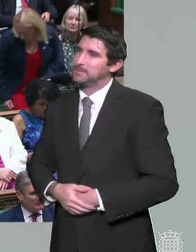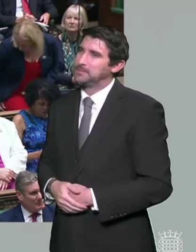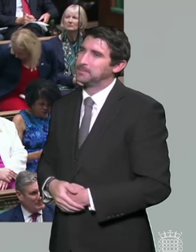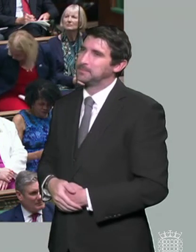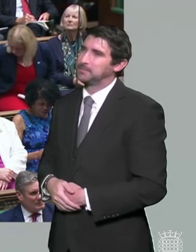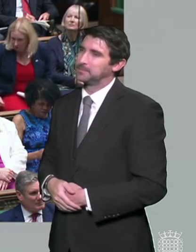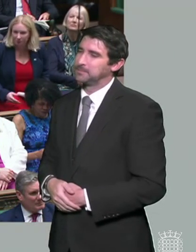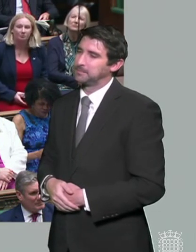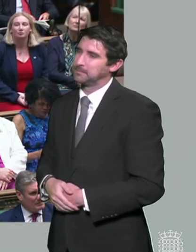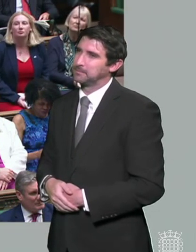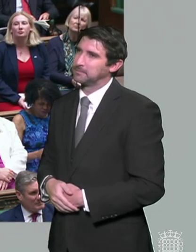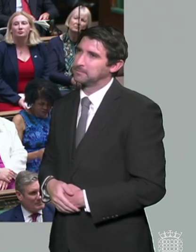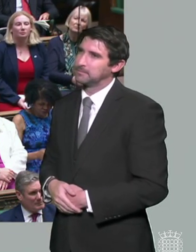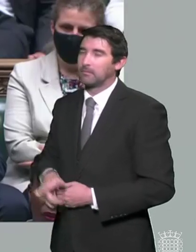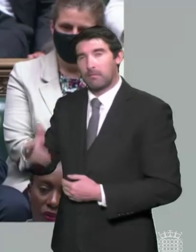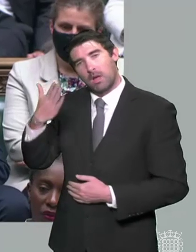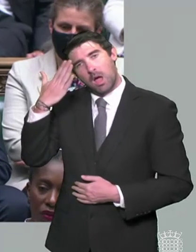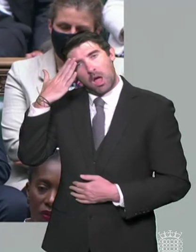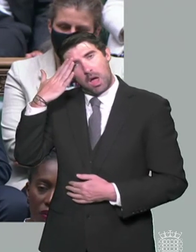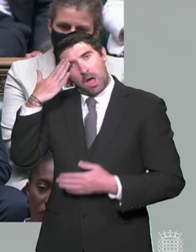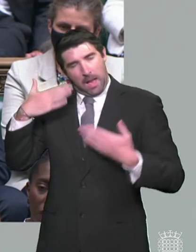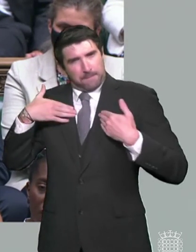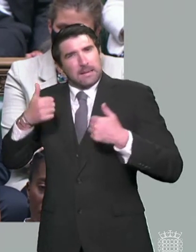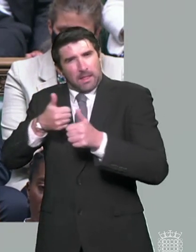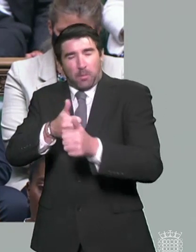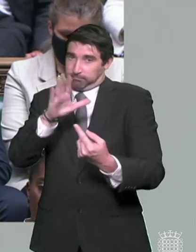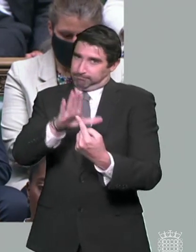Mental health support is vital for victims of sexual crimes.